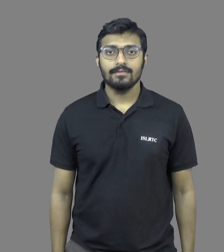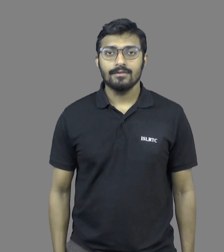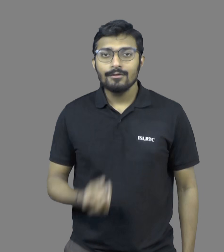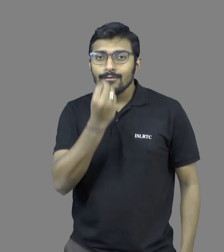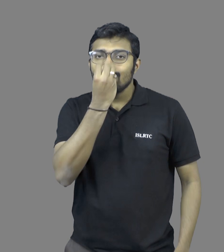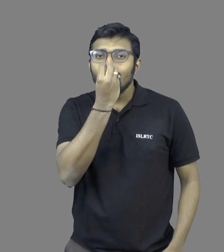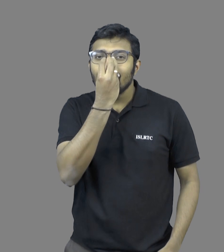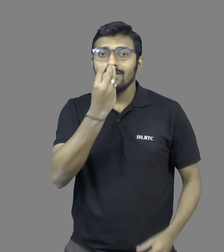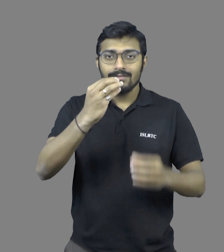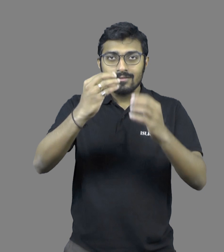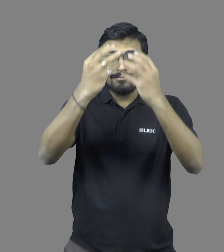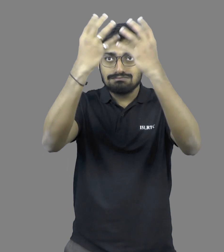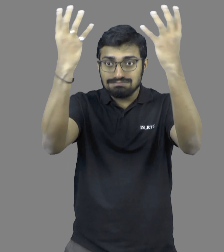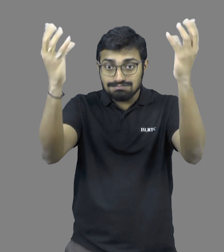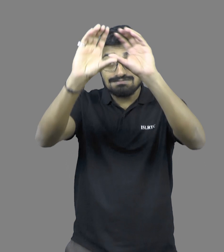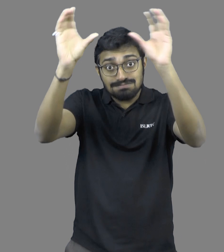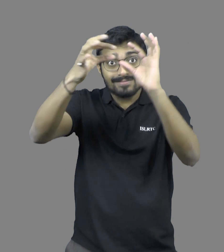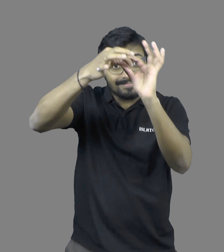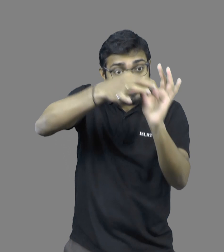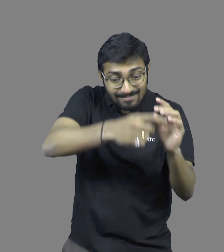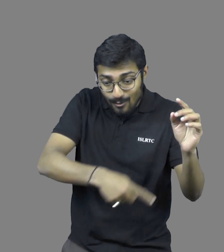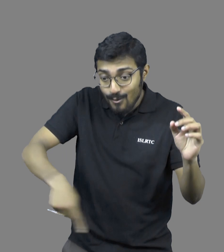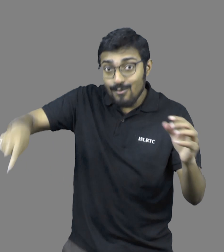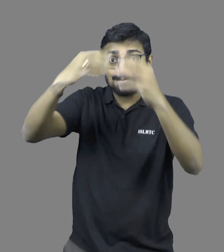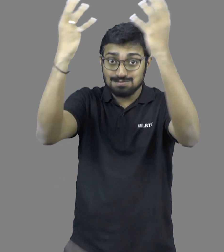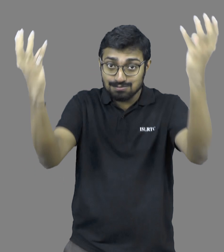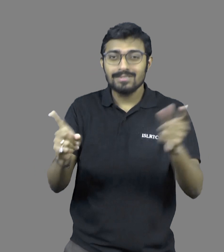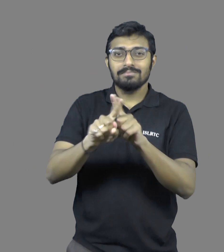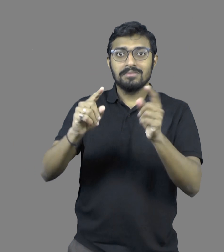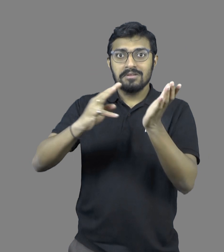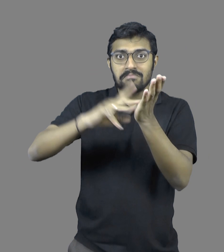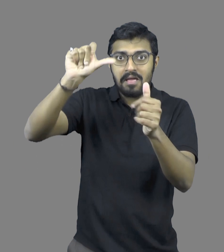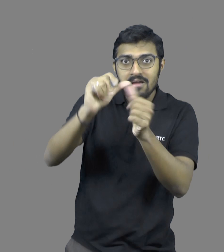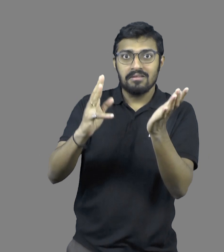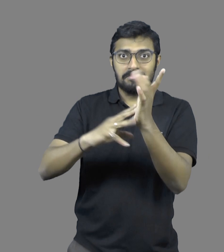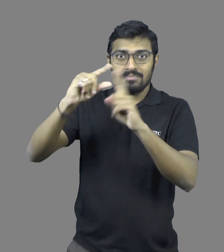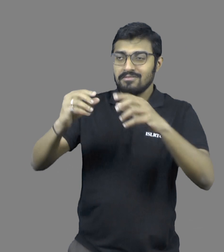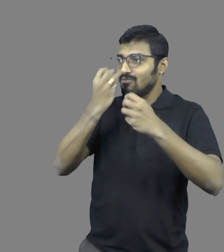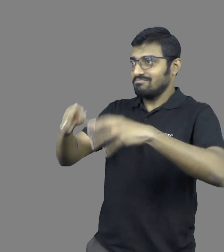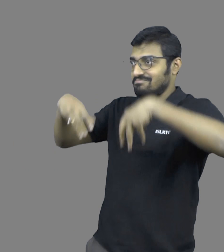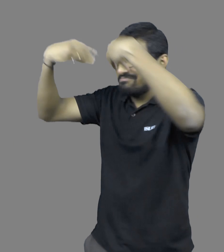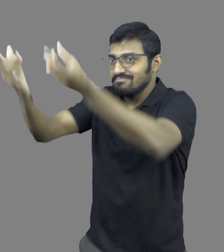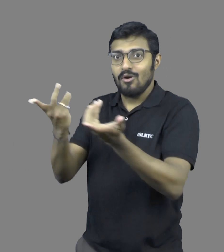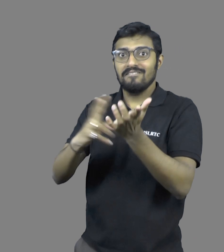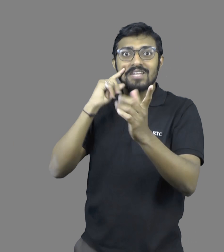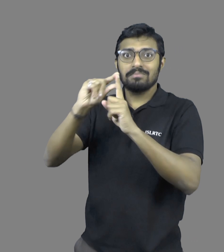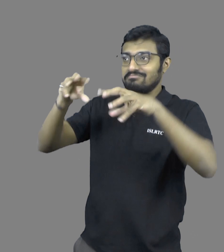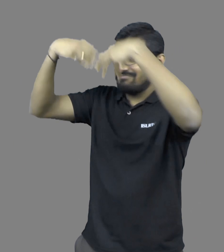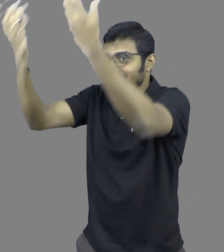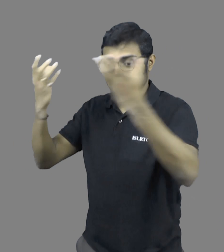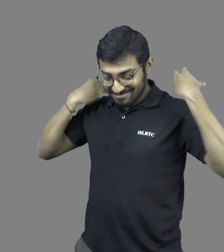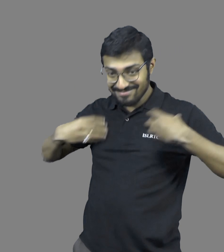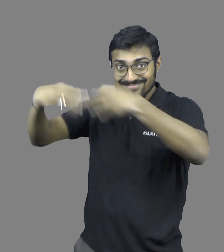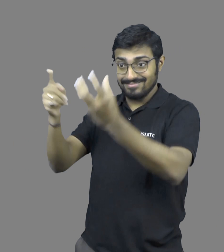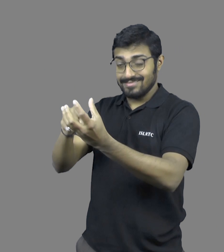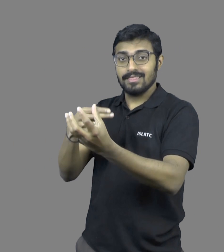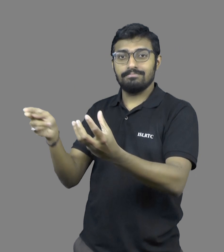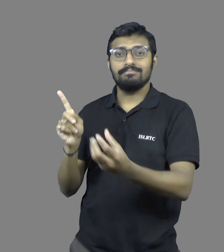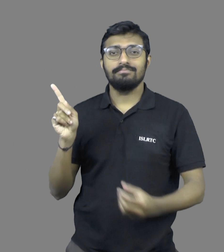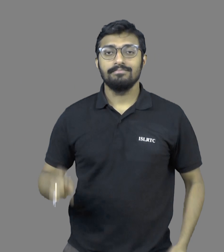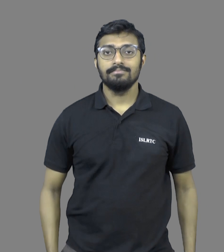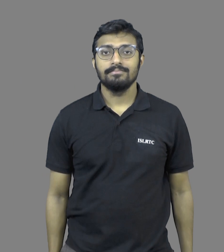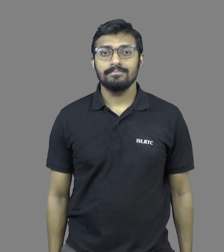Garland